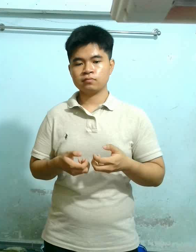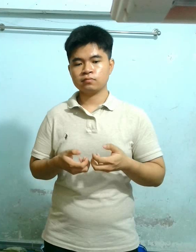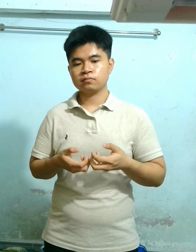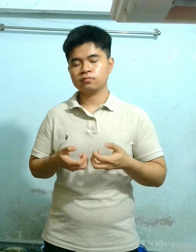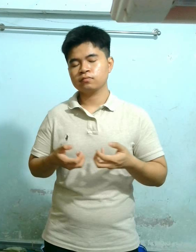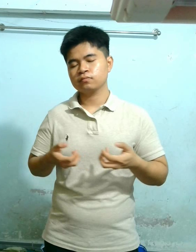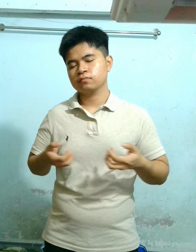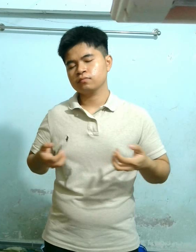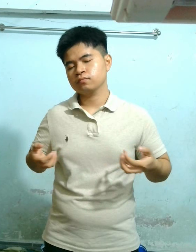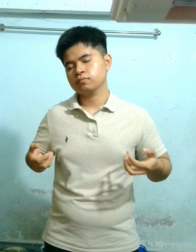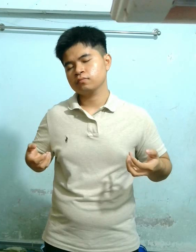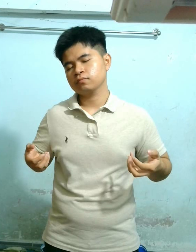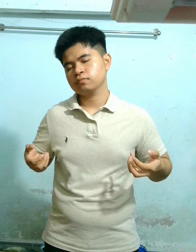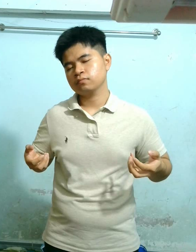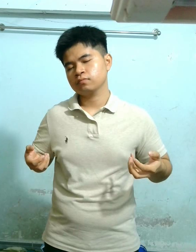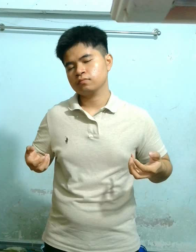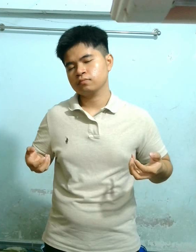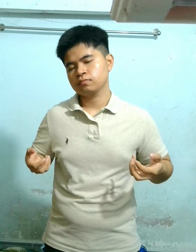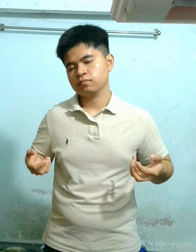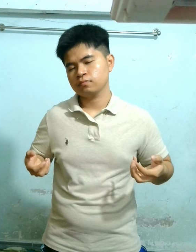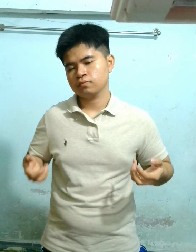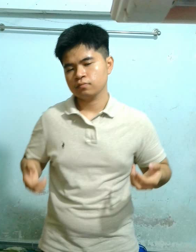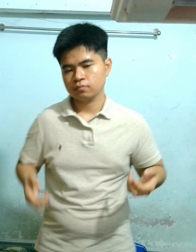chia cat